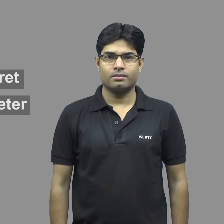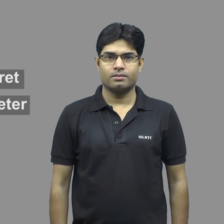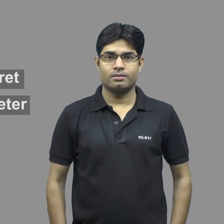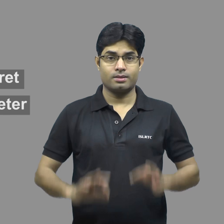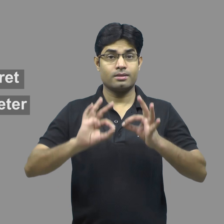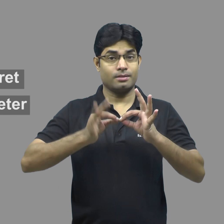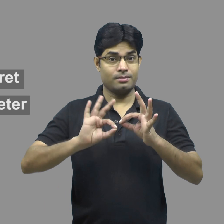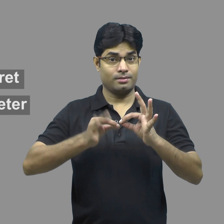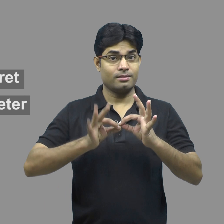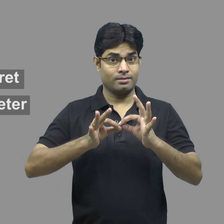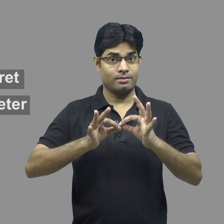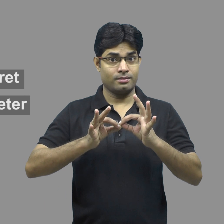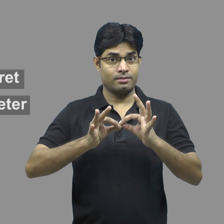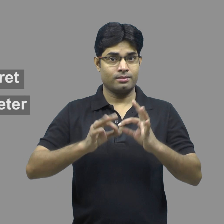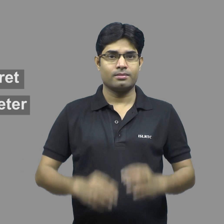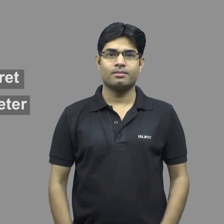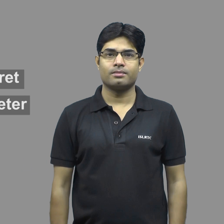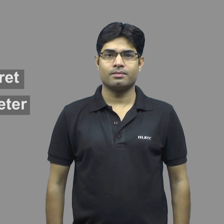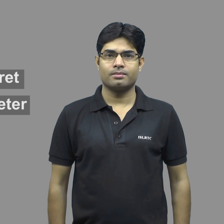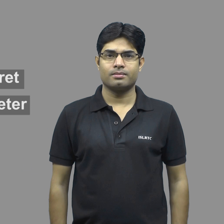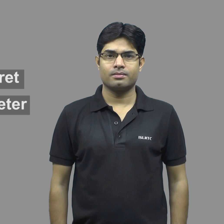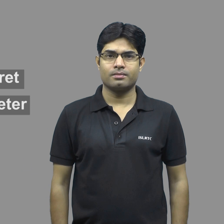Interpret Interpreter